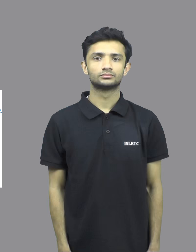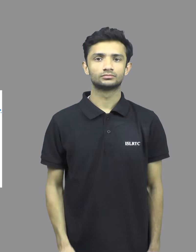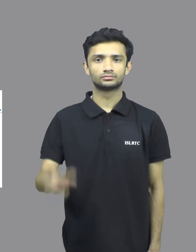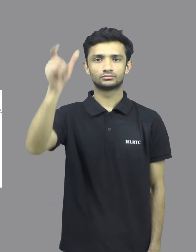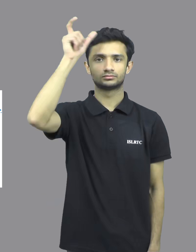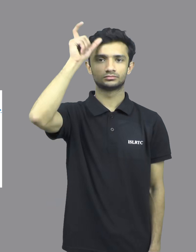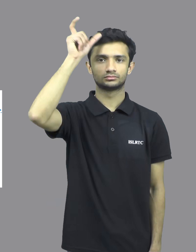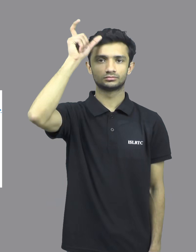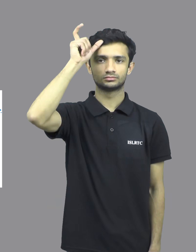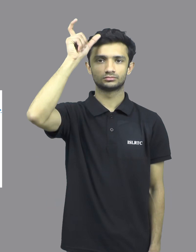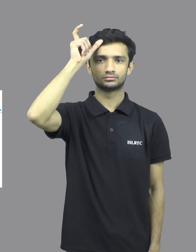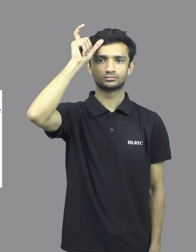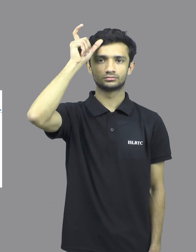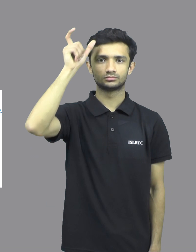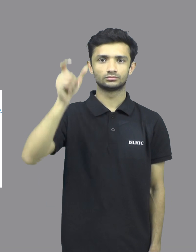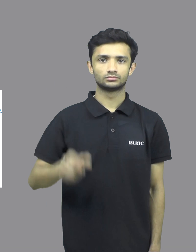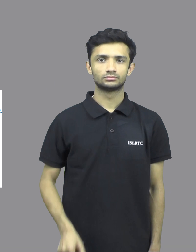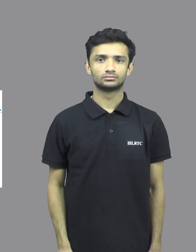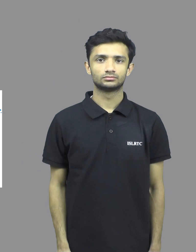Turkey